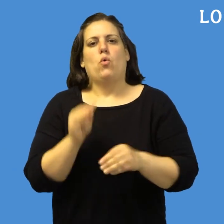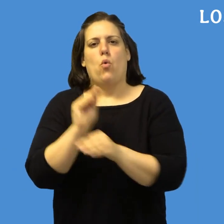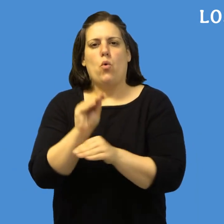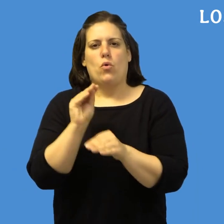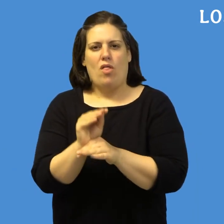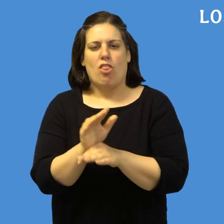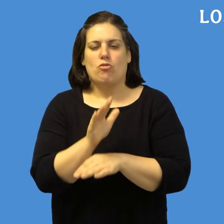cuidar